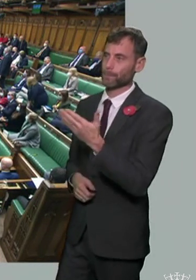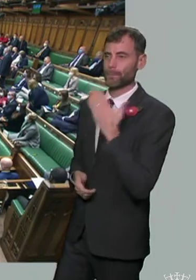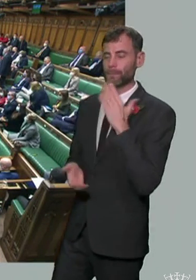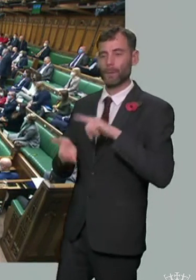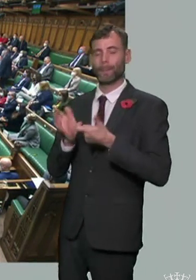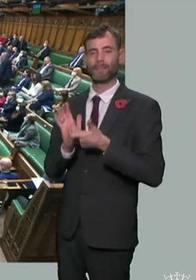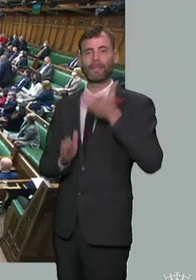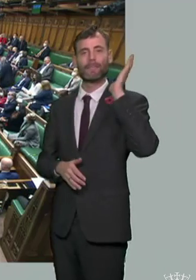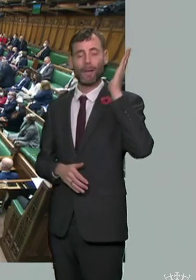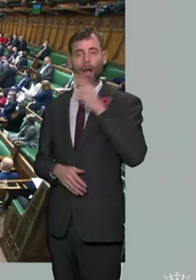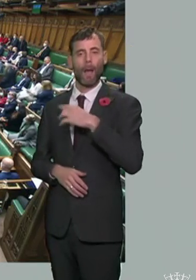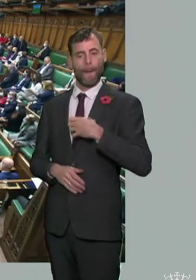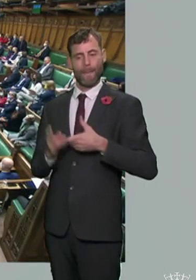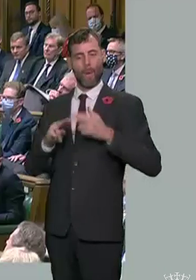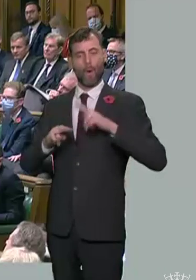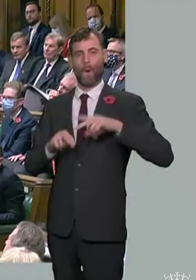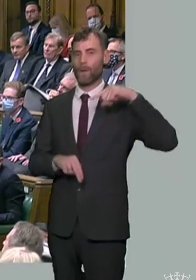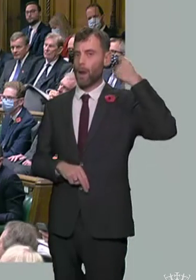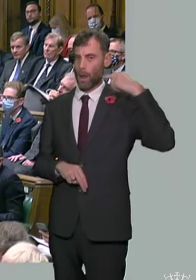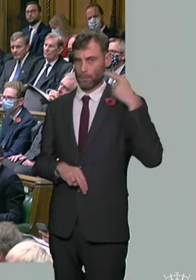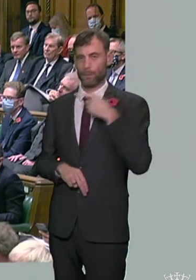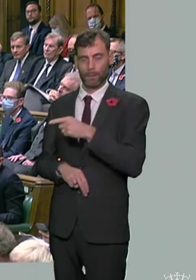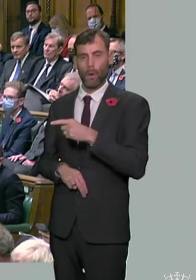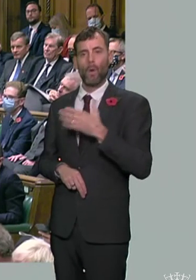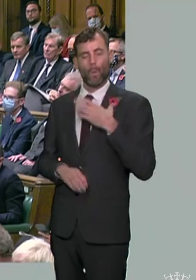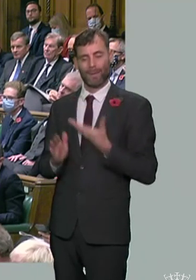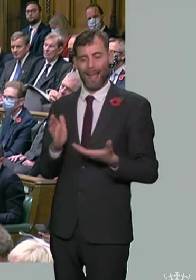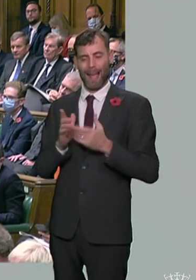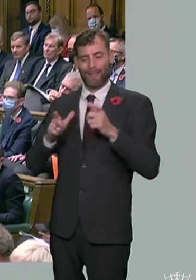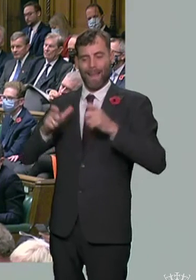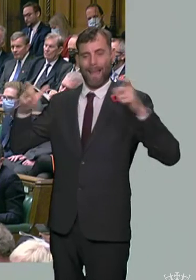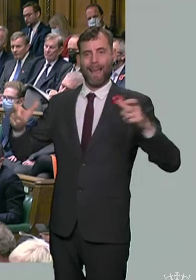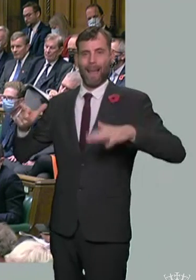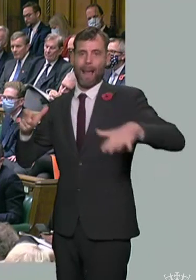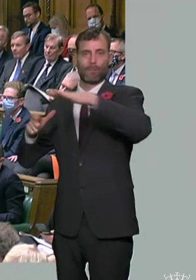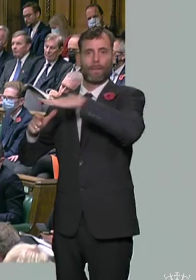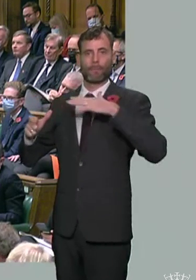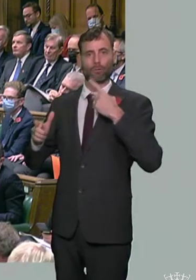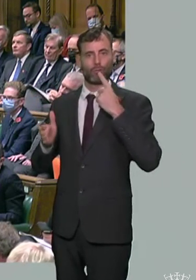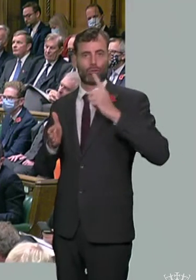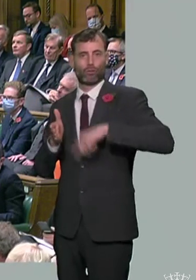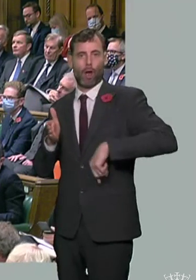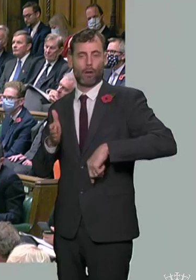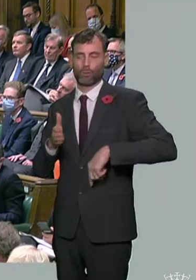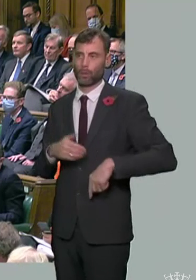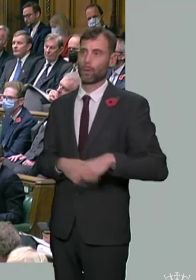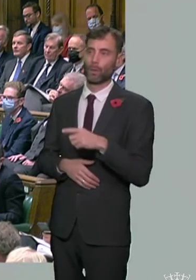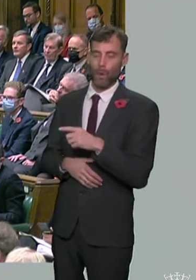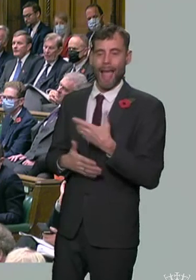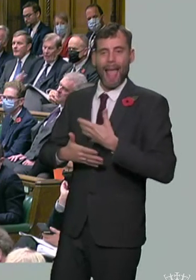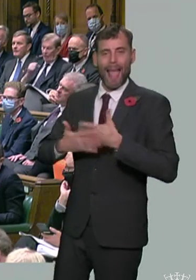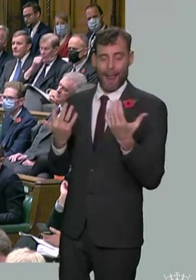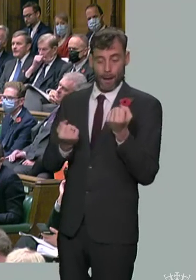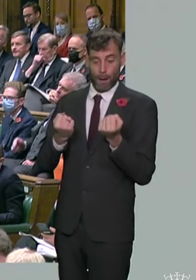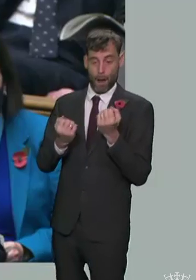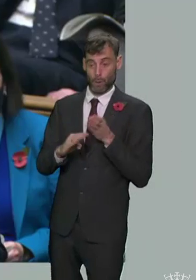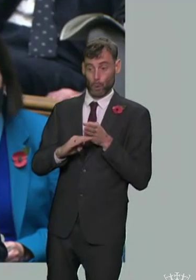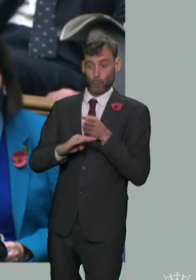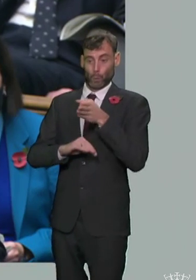The Mayor of London is refusing to rule out the so-called outer London charge, which would apply to all vehicles registered outside Greater London that cross the Greater London boundary.